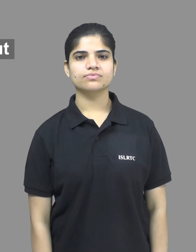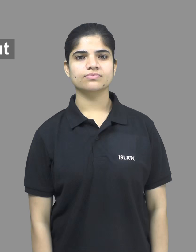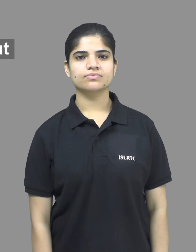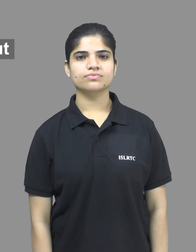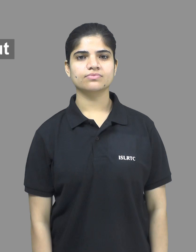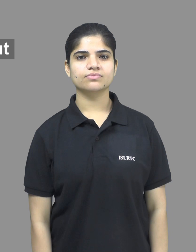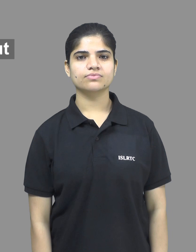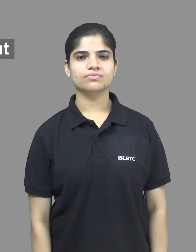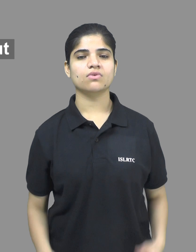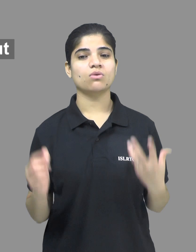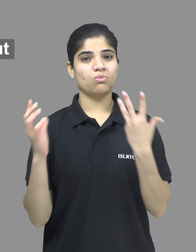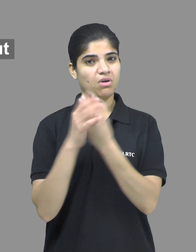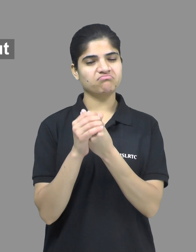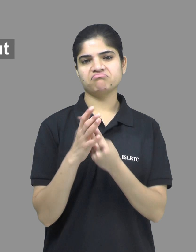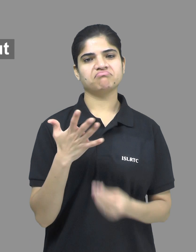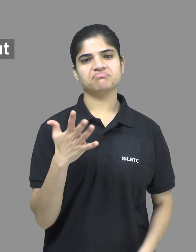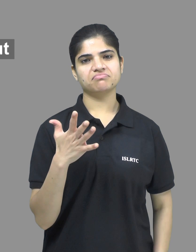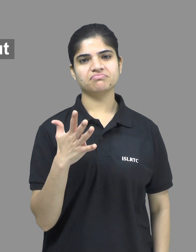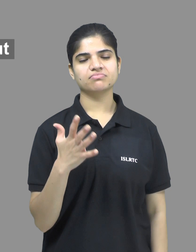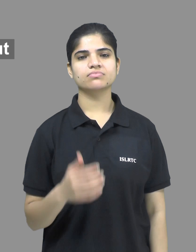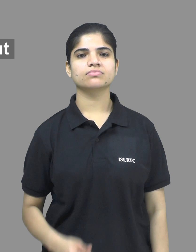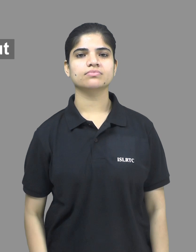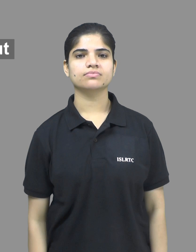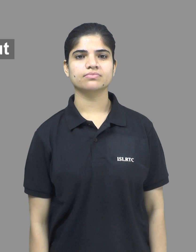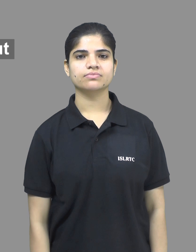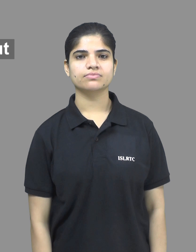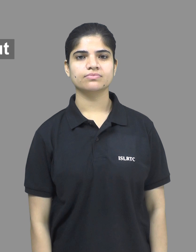Without